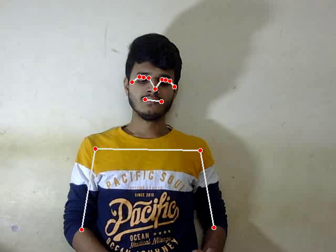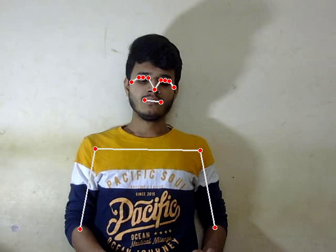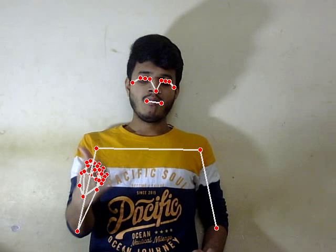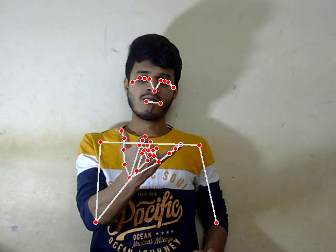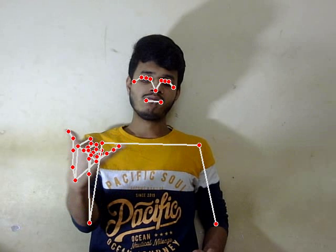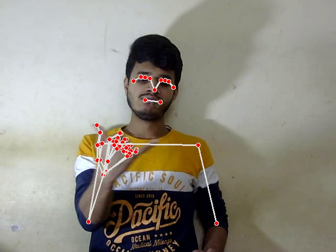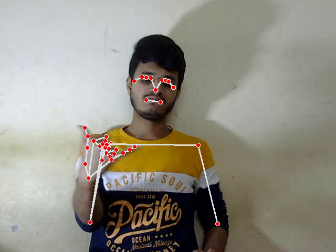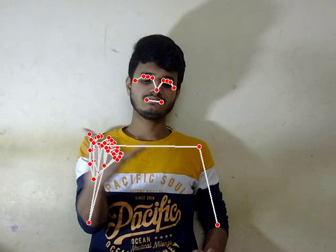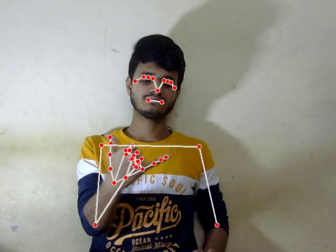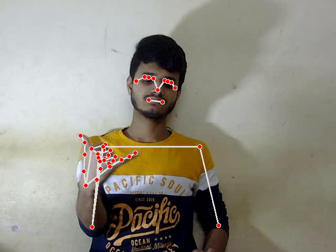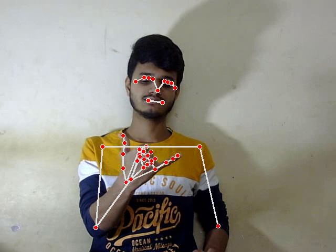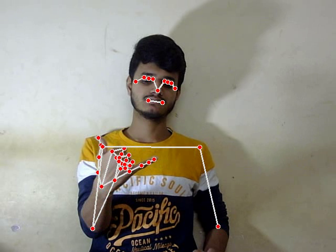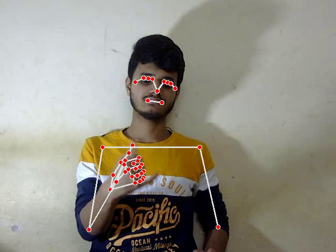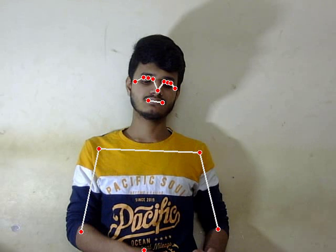same